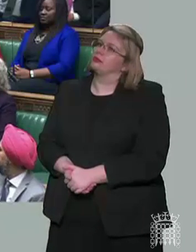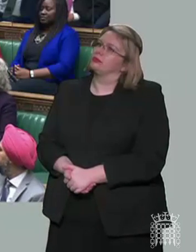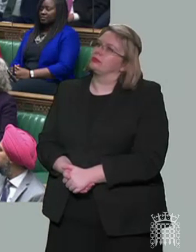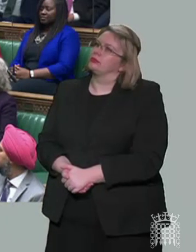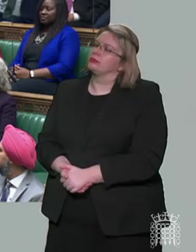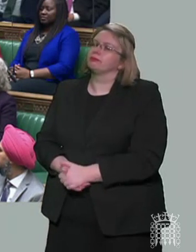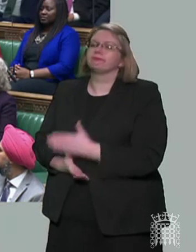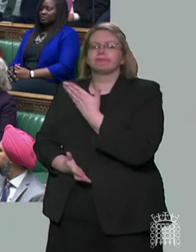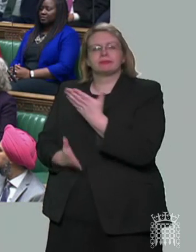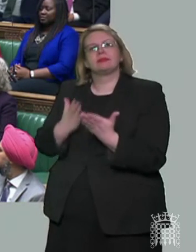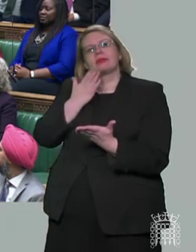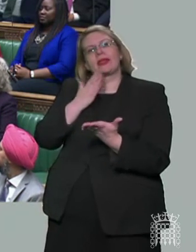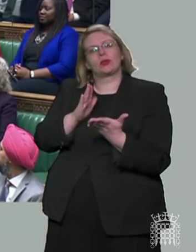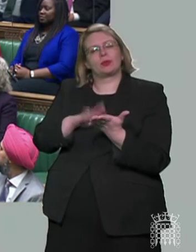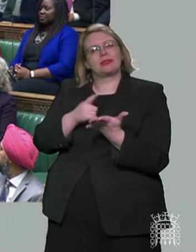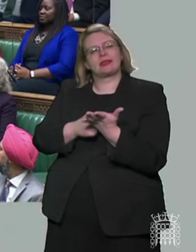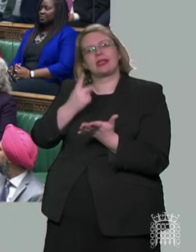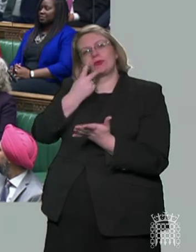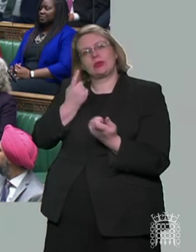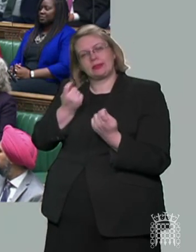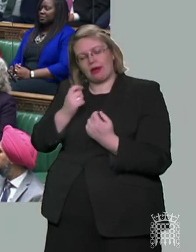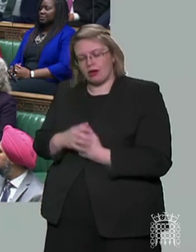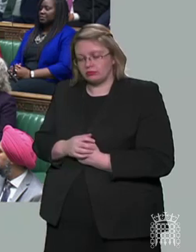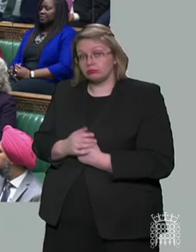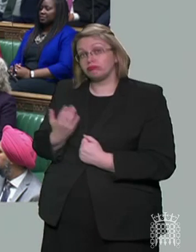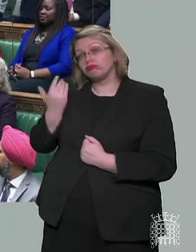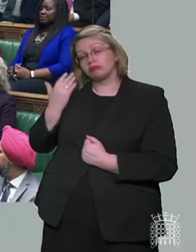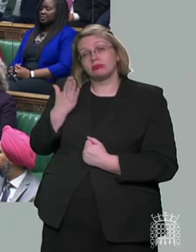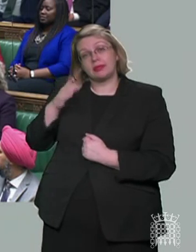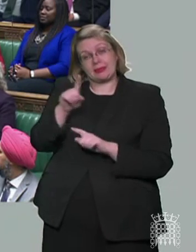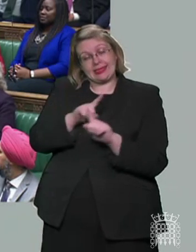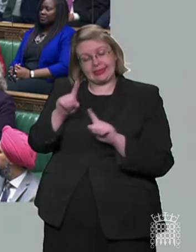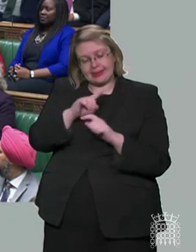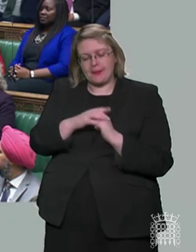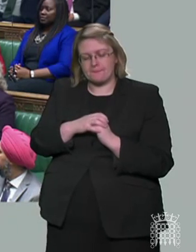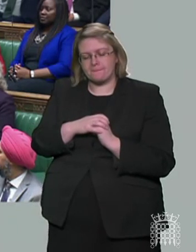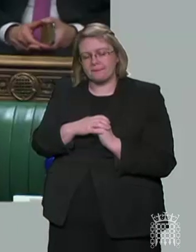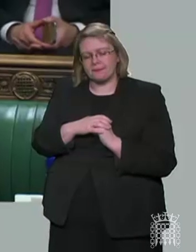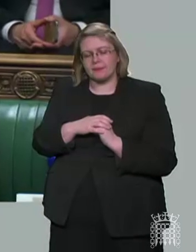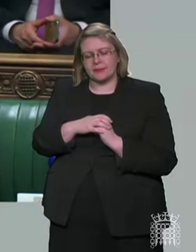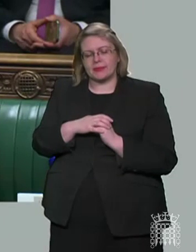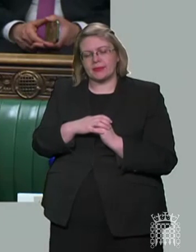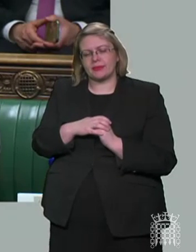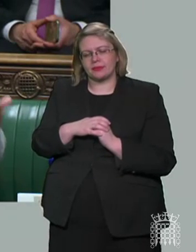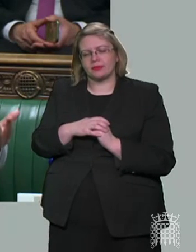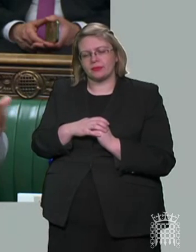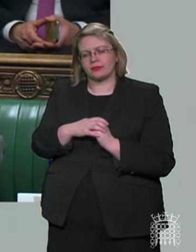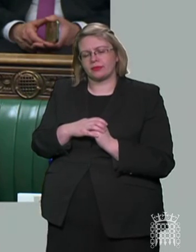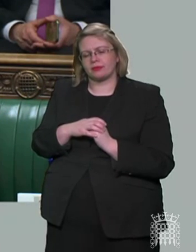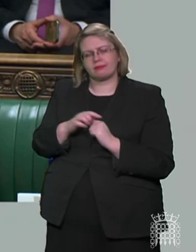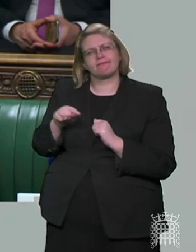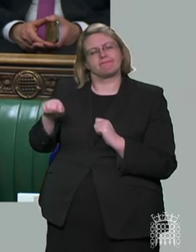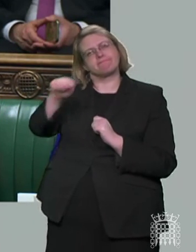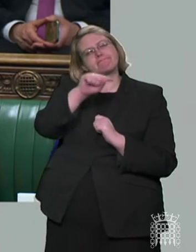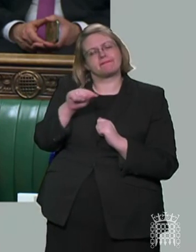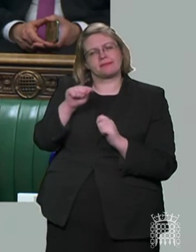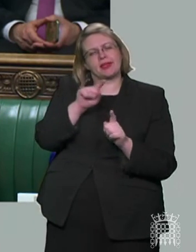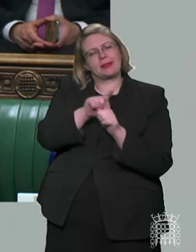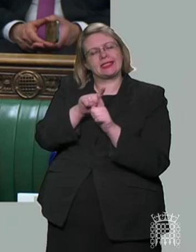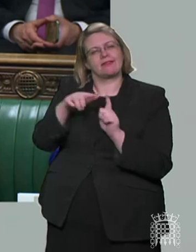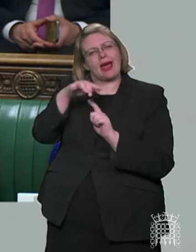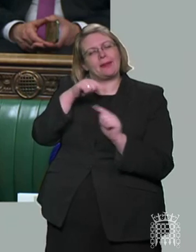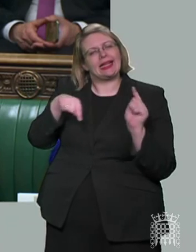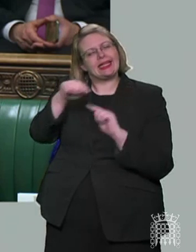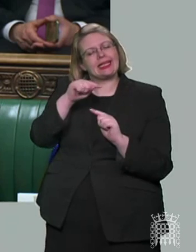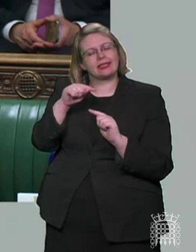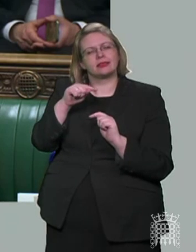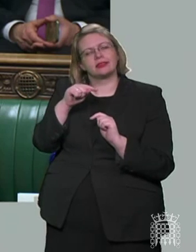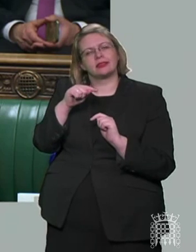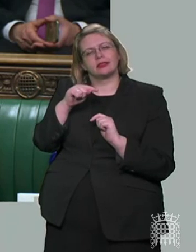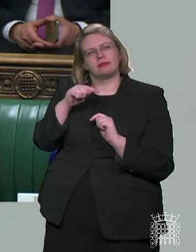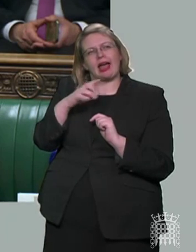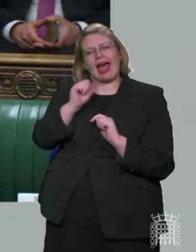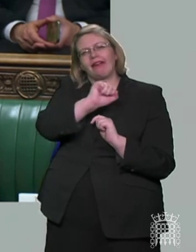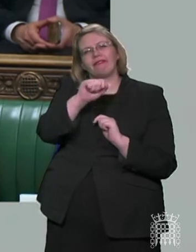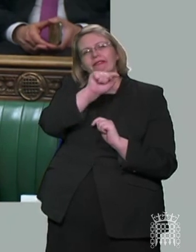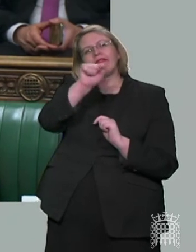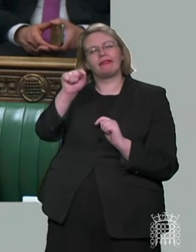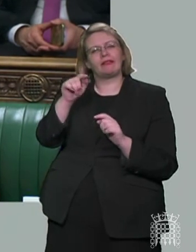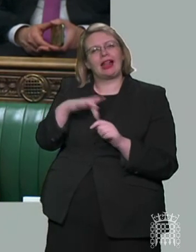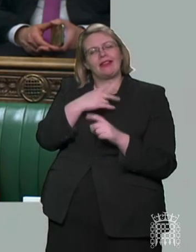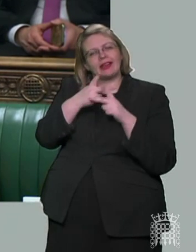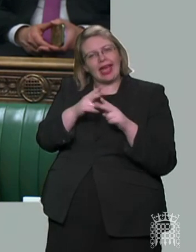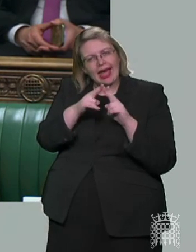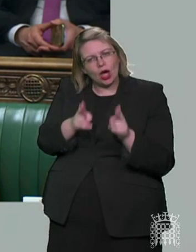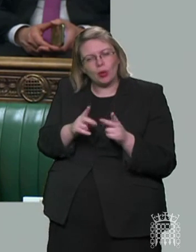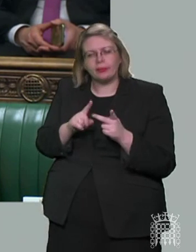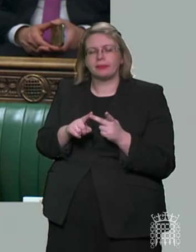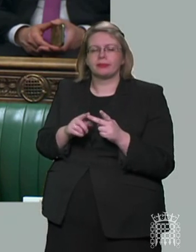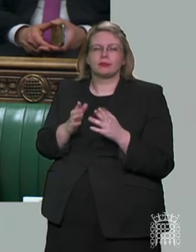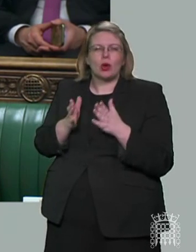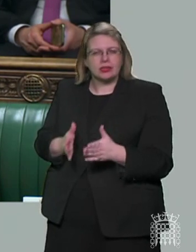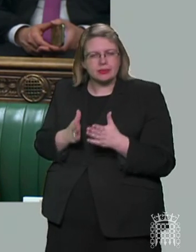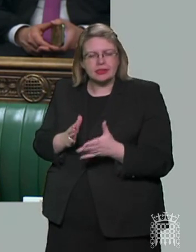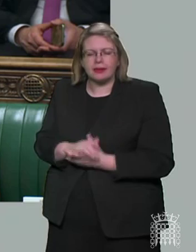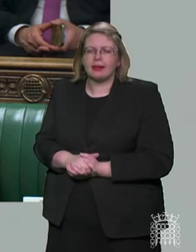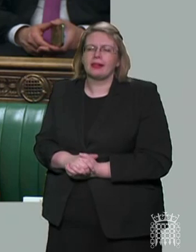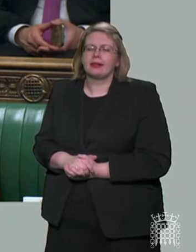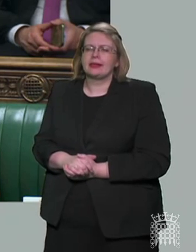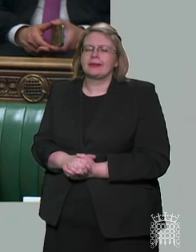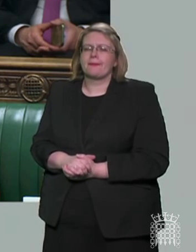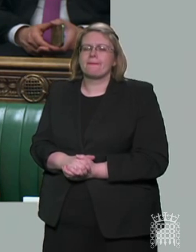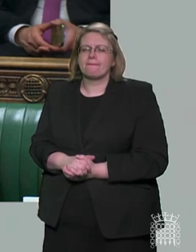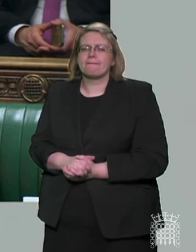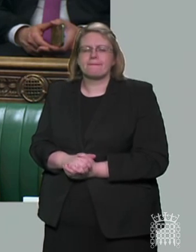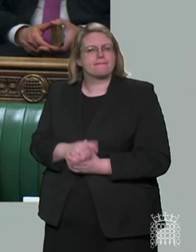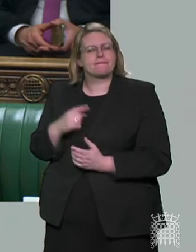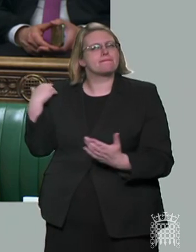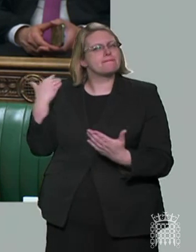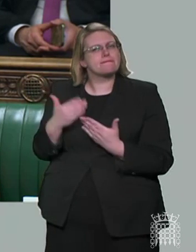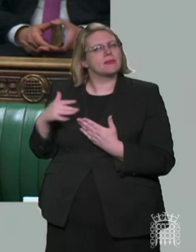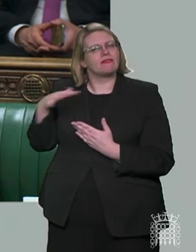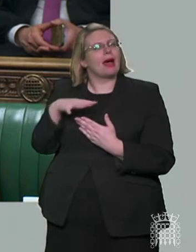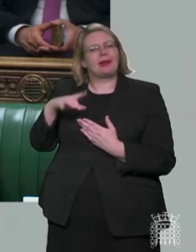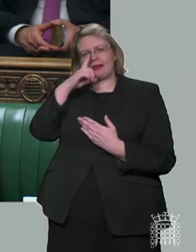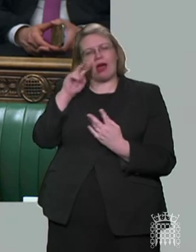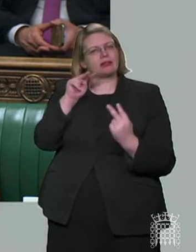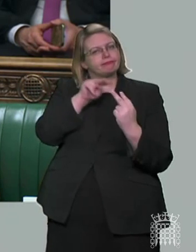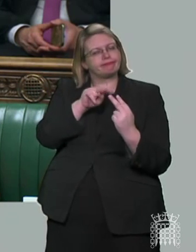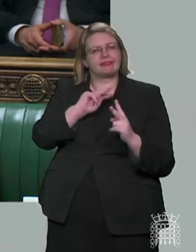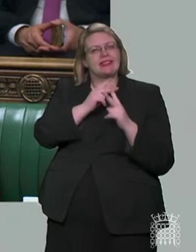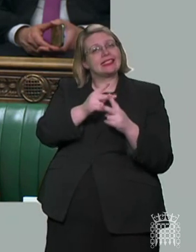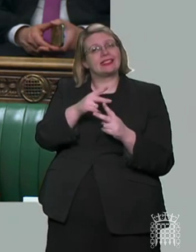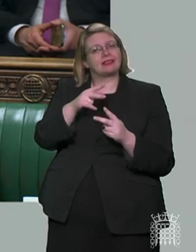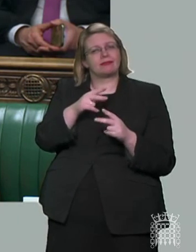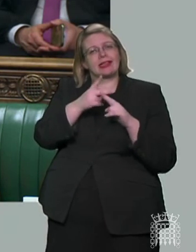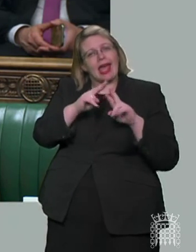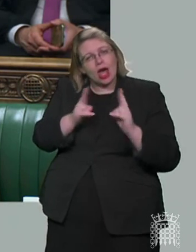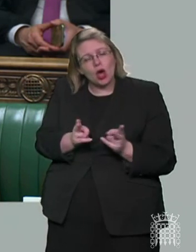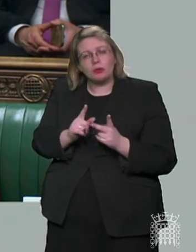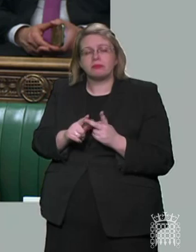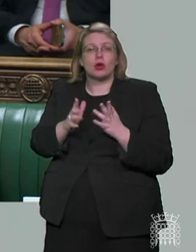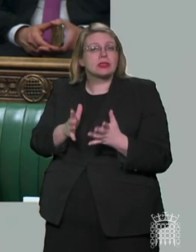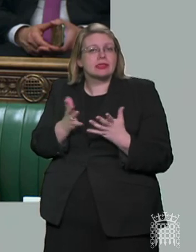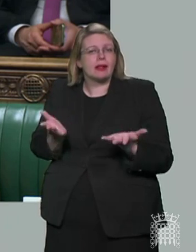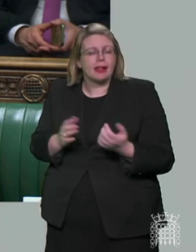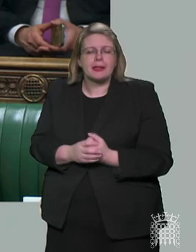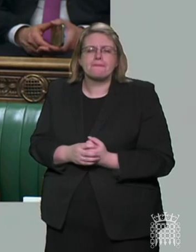I have just been to a very harrowing meeting with families who have members of their families in care homes and hospitals who have suffered an unjustifiable denial of access to those loved ones and have been massively restricted.